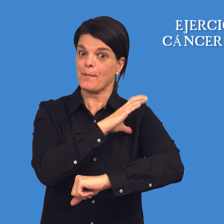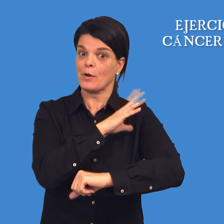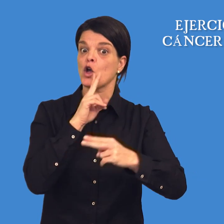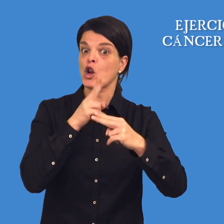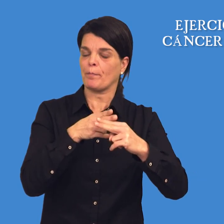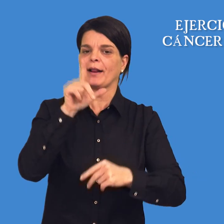nombre